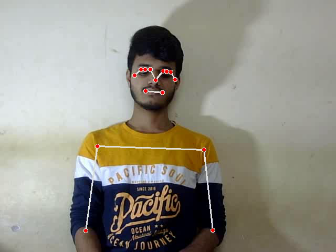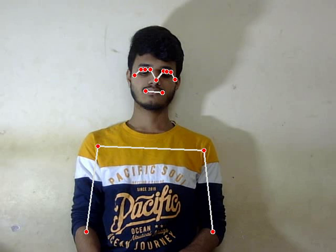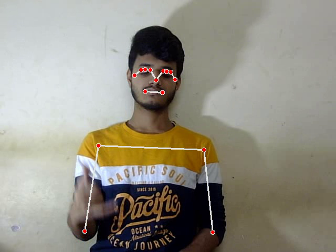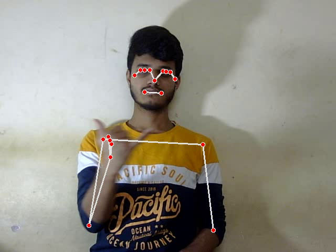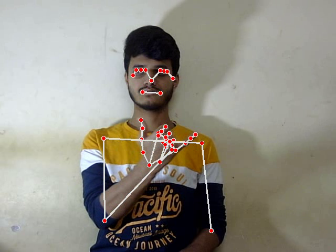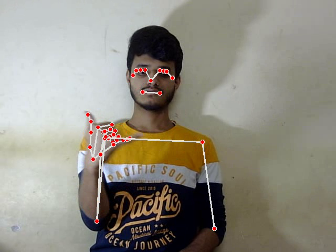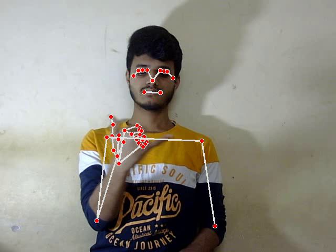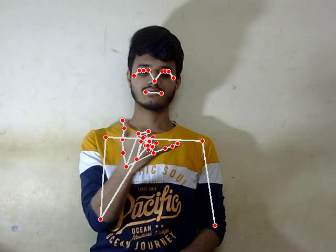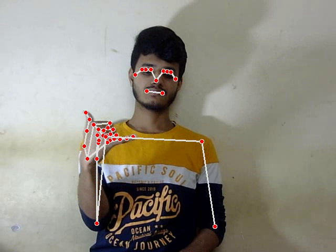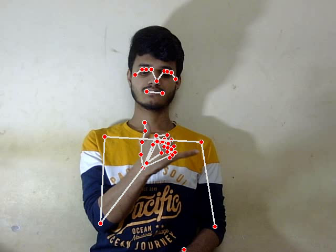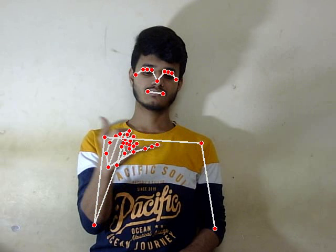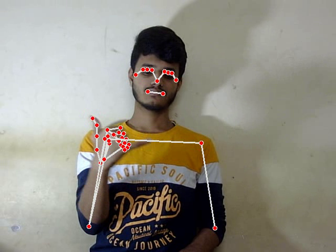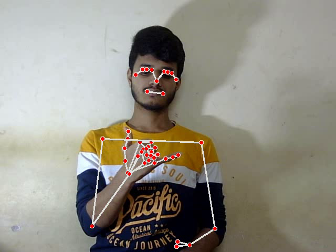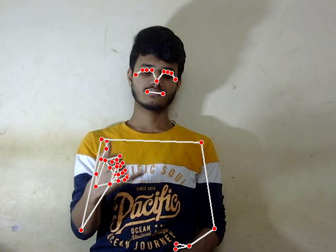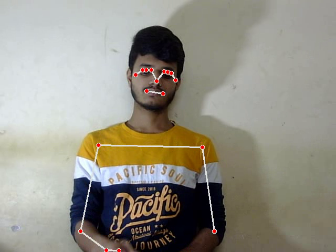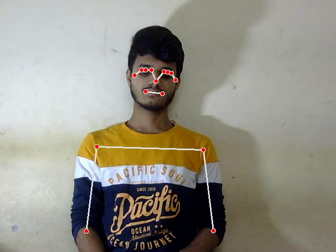same